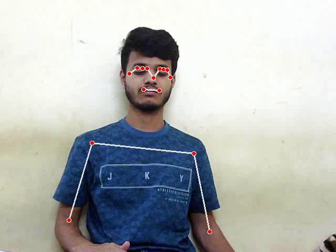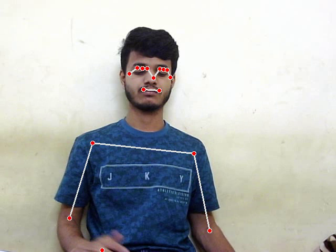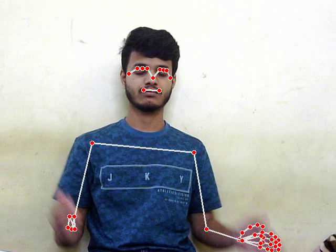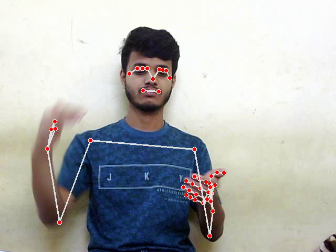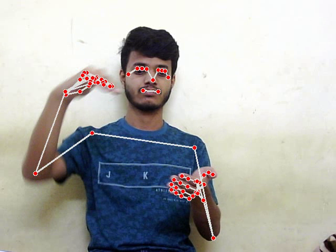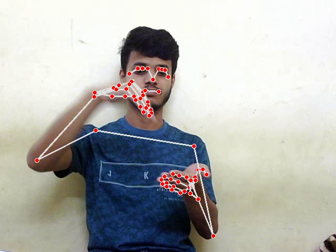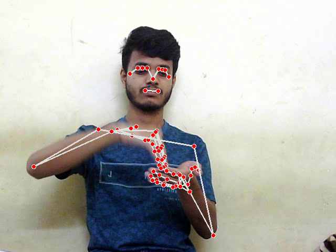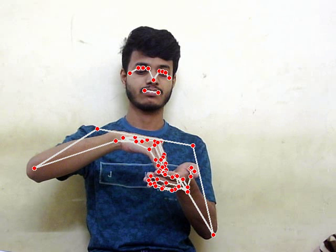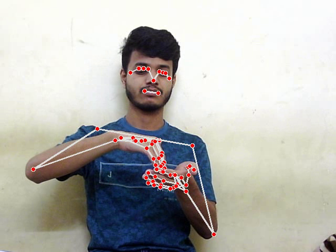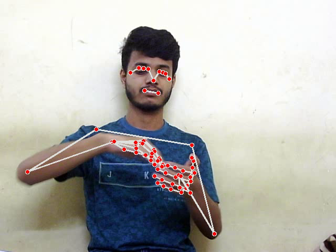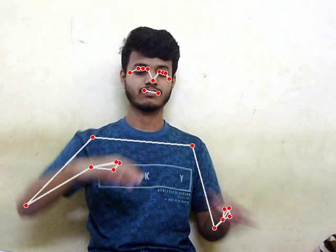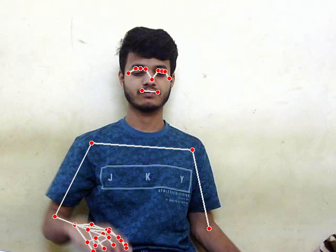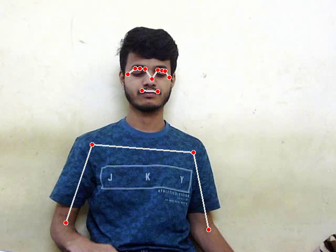again